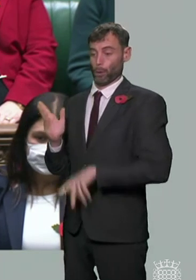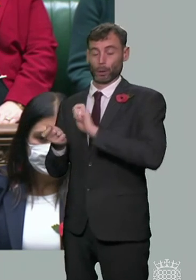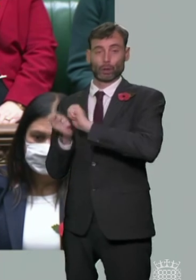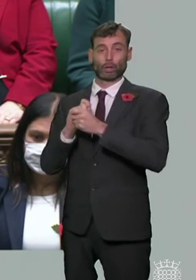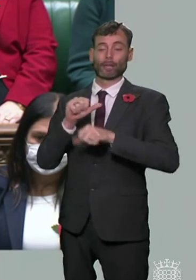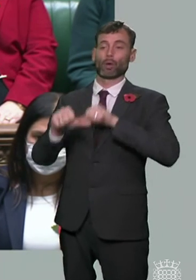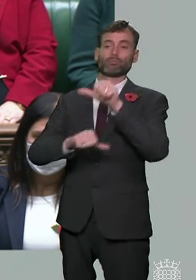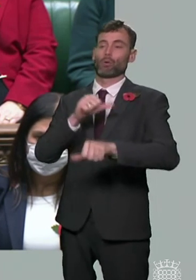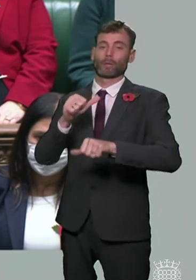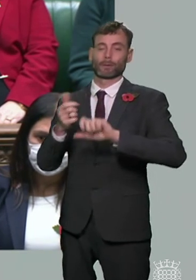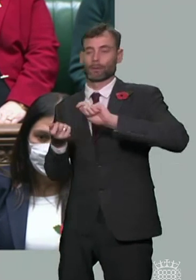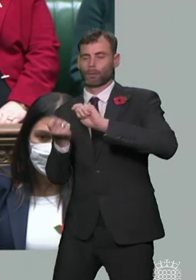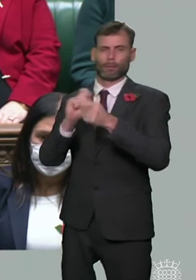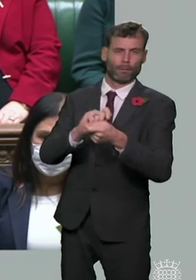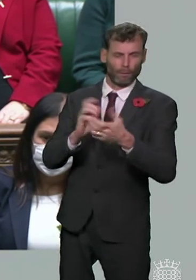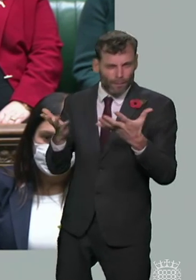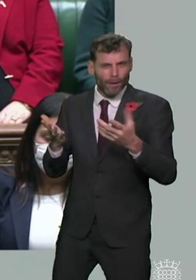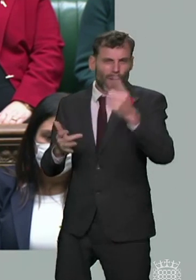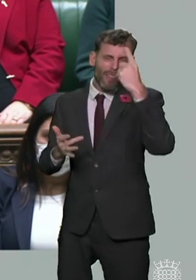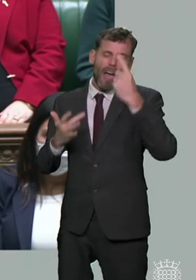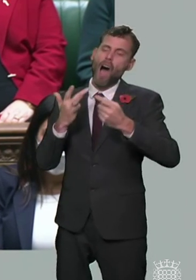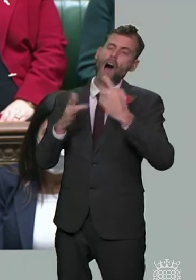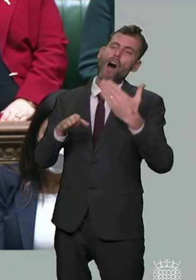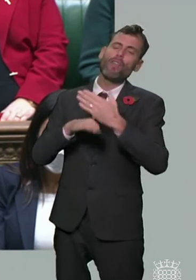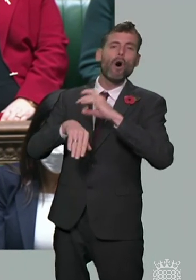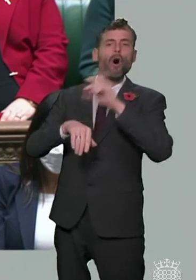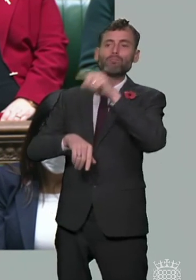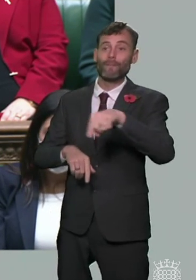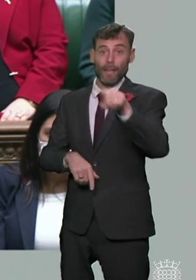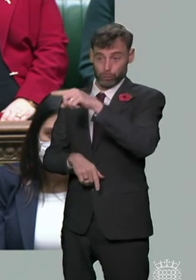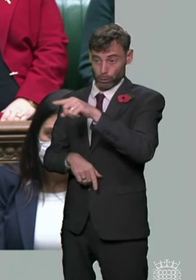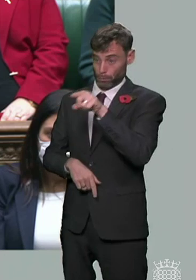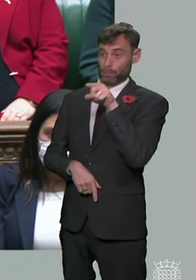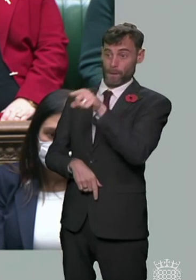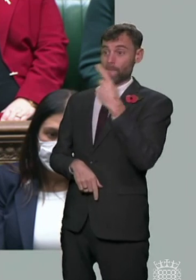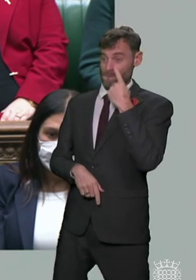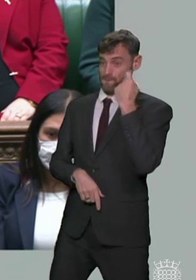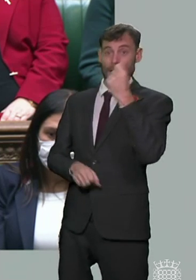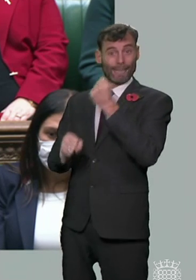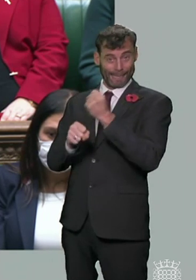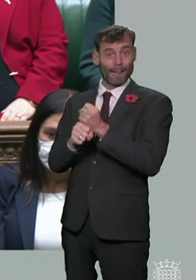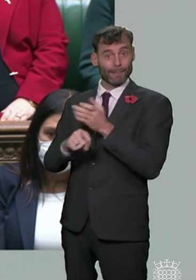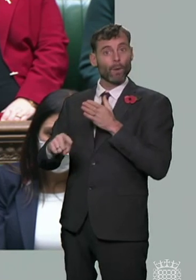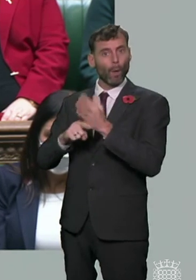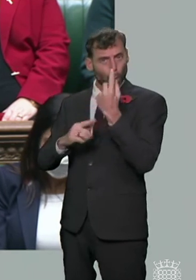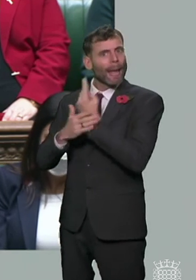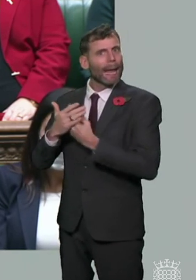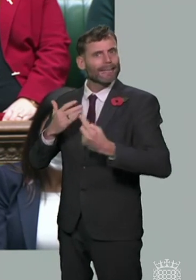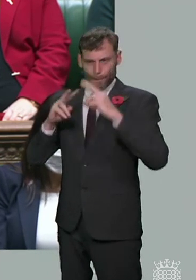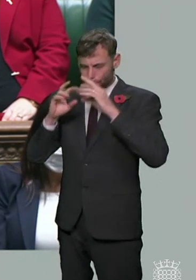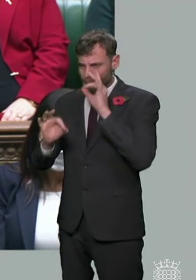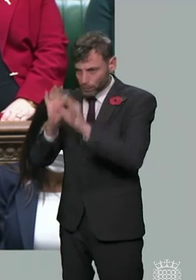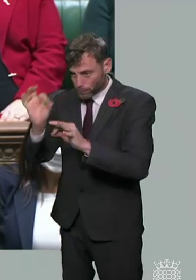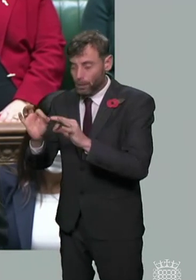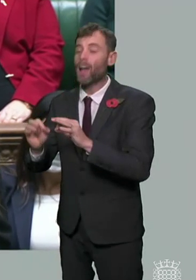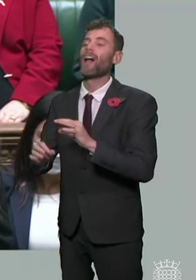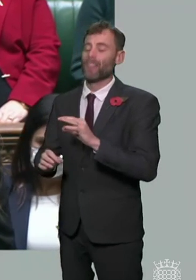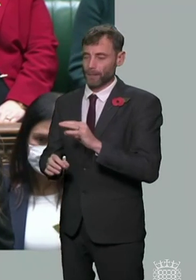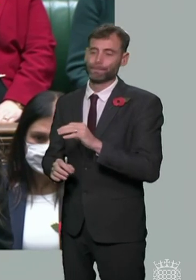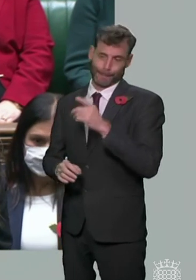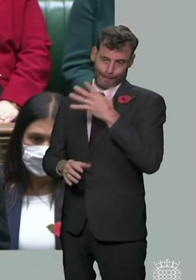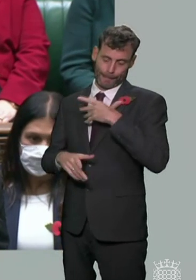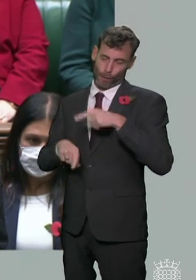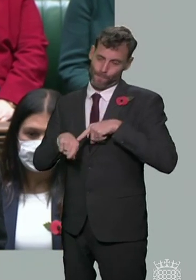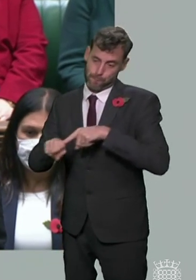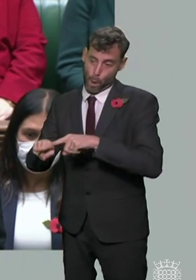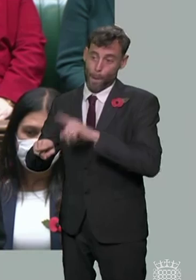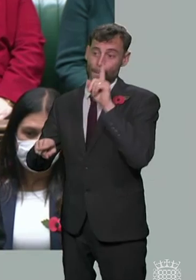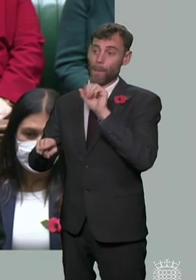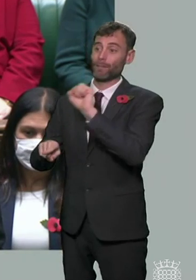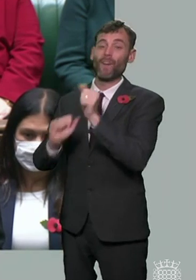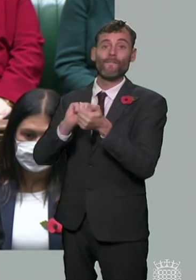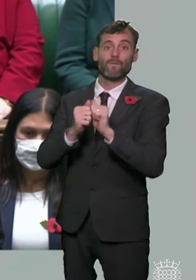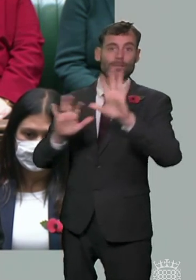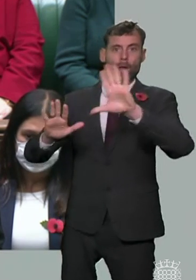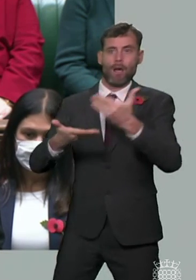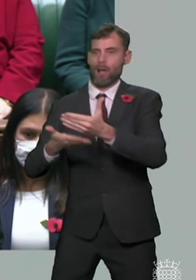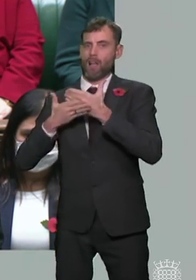In no other profession in our country could someone be found guilty by an independent process and just have their mates vote them back into the job.